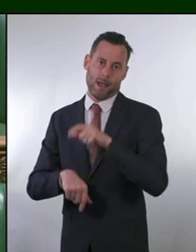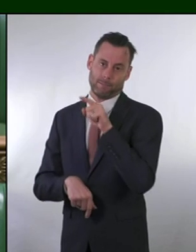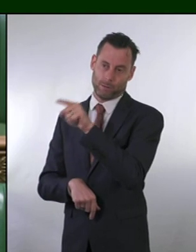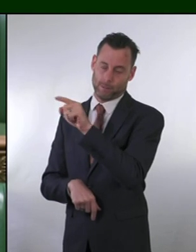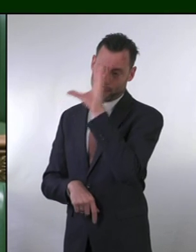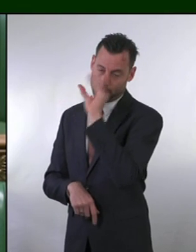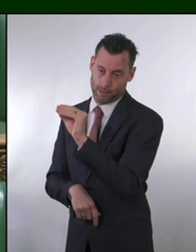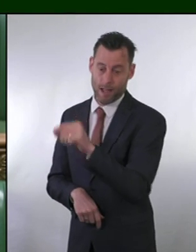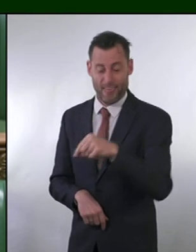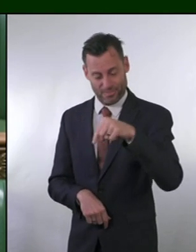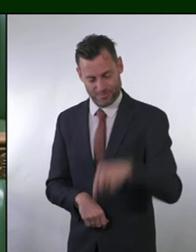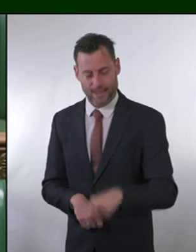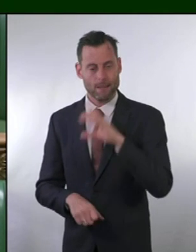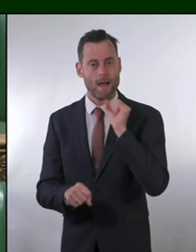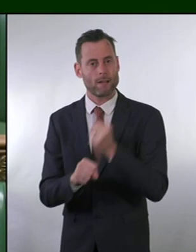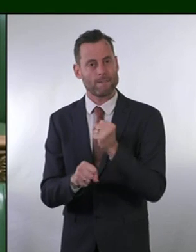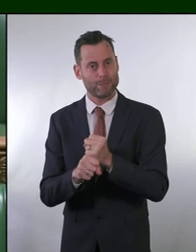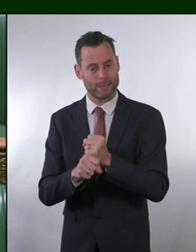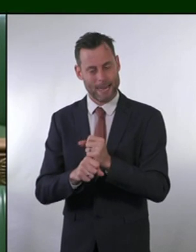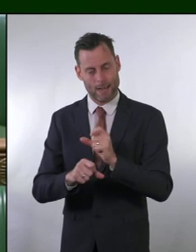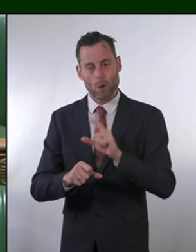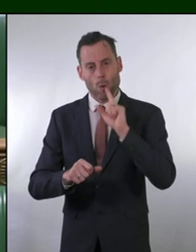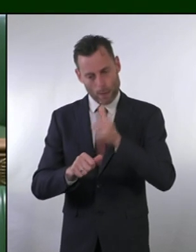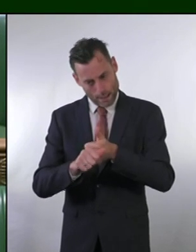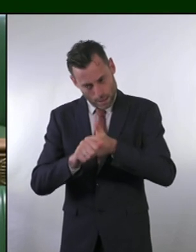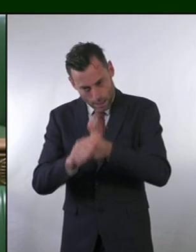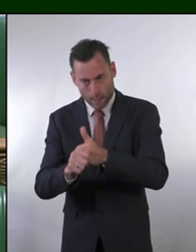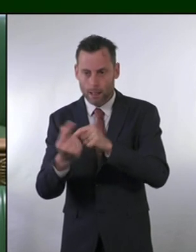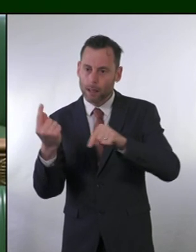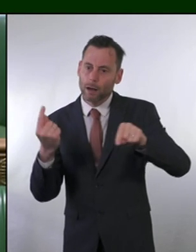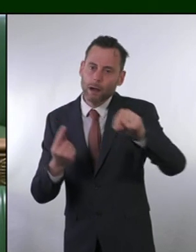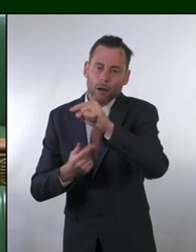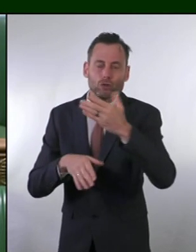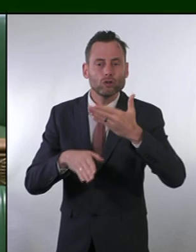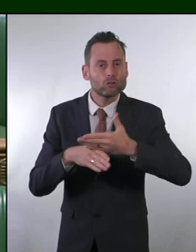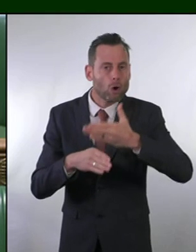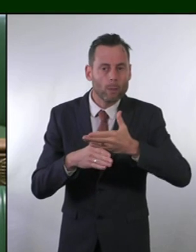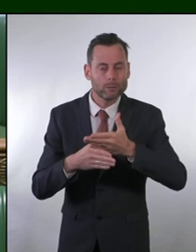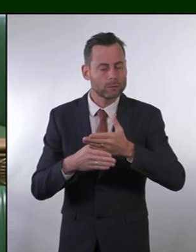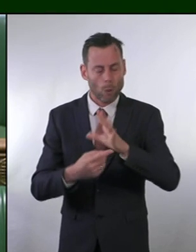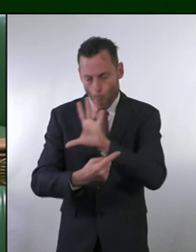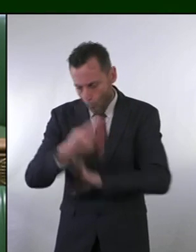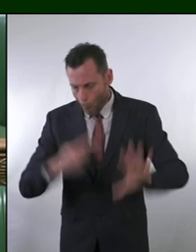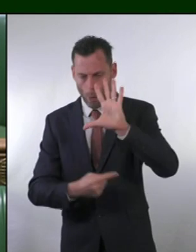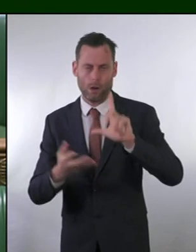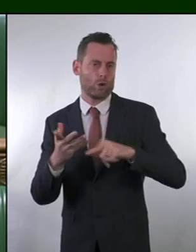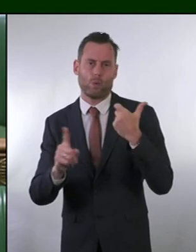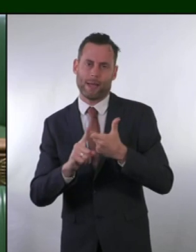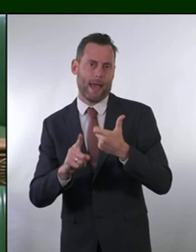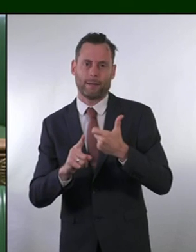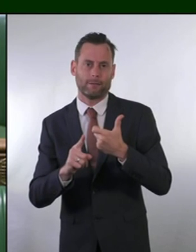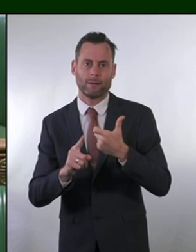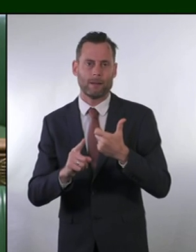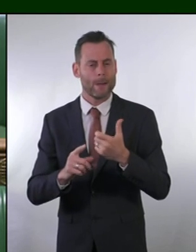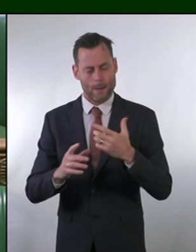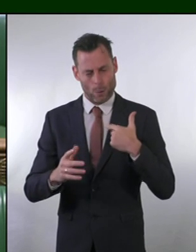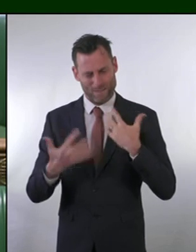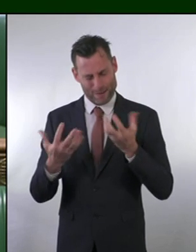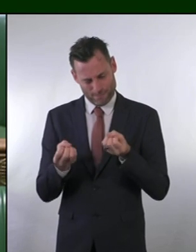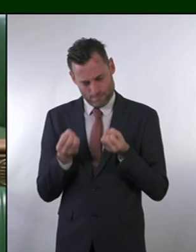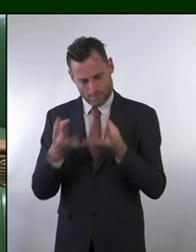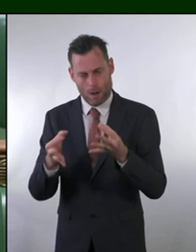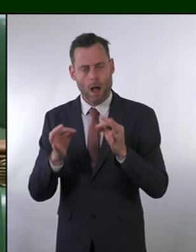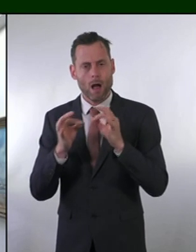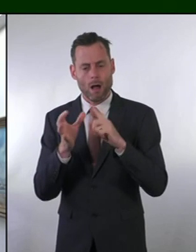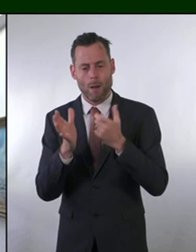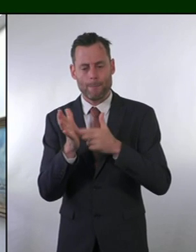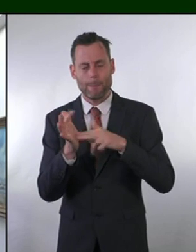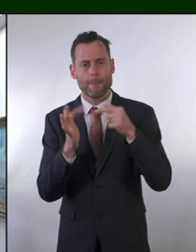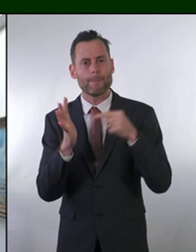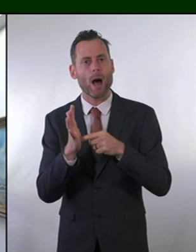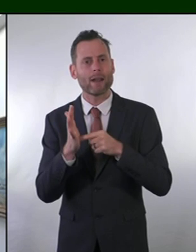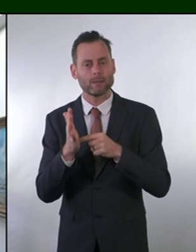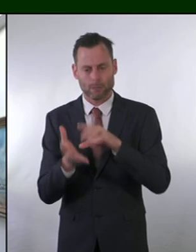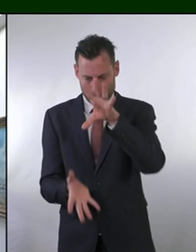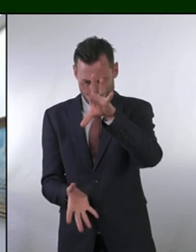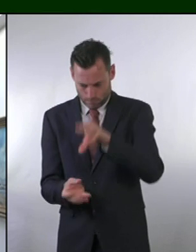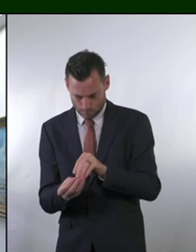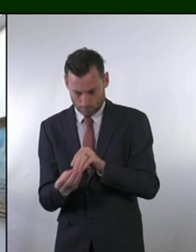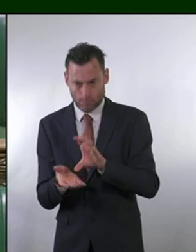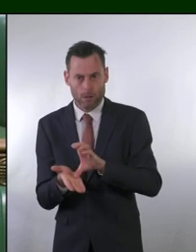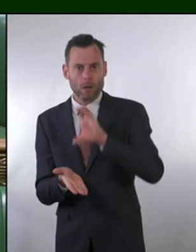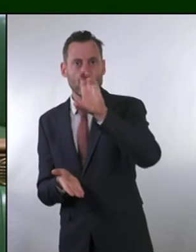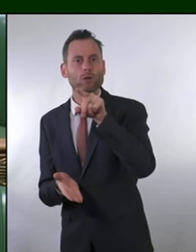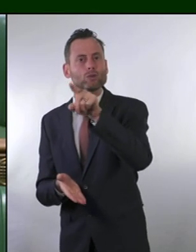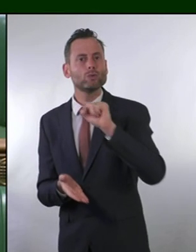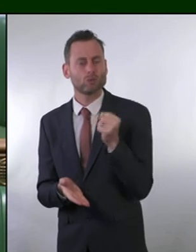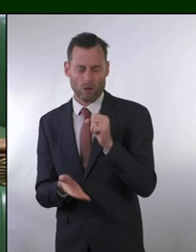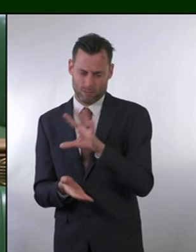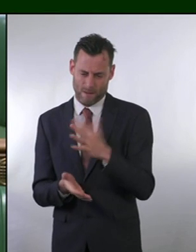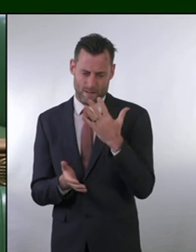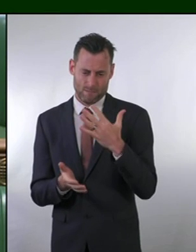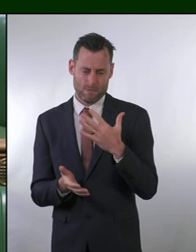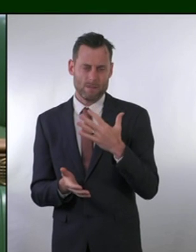Gentleman, this Government are continuing to support people across the whole of the UK, with many billions of pounds in Barnett consequentials—at least £5 billion in Barnett consequentials for Scotland alone.